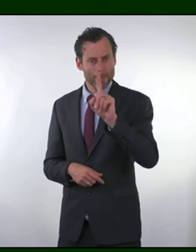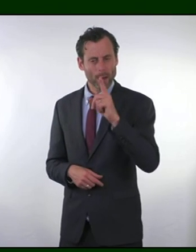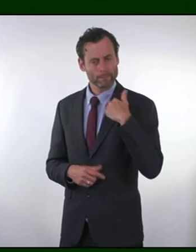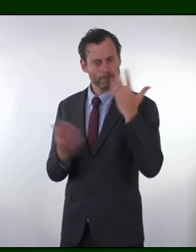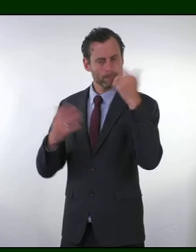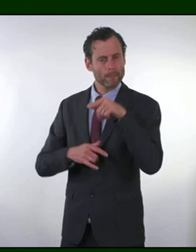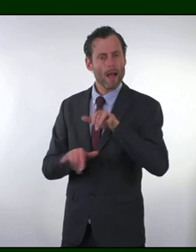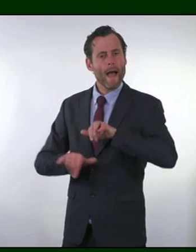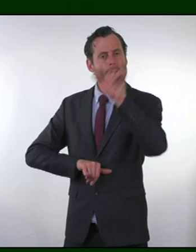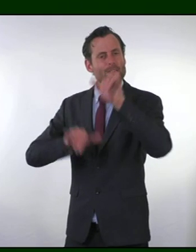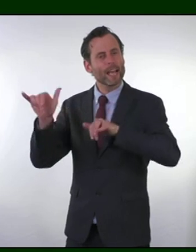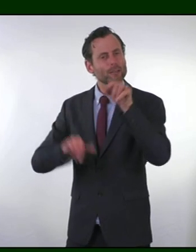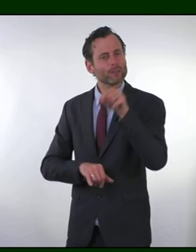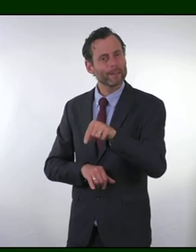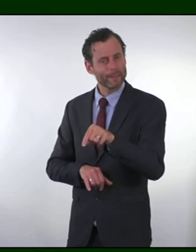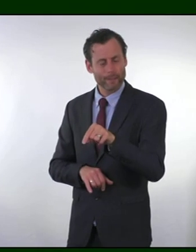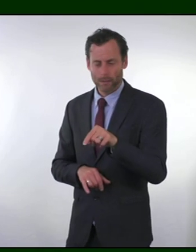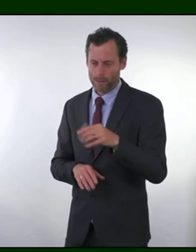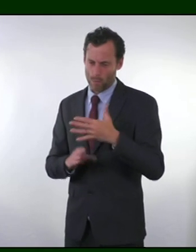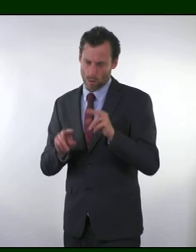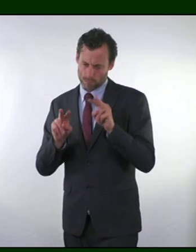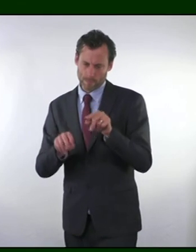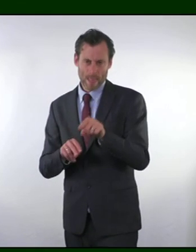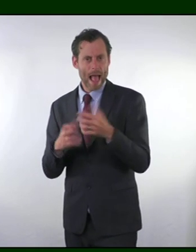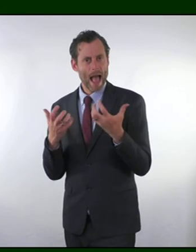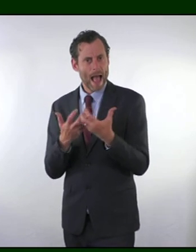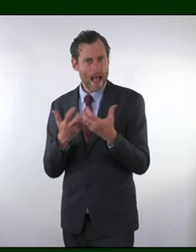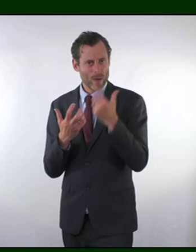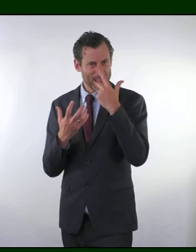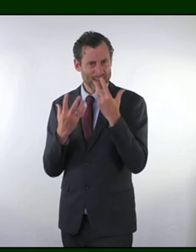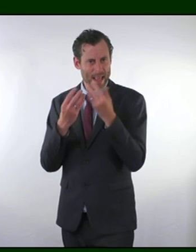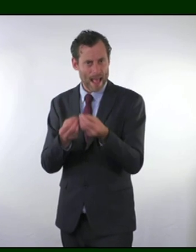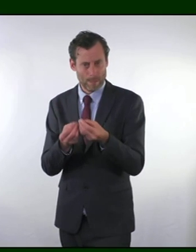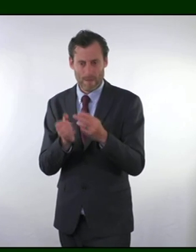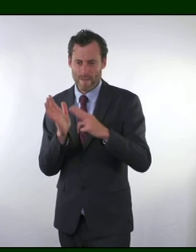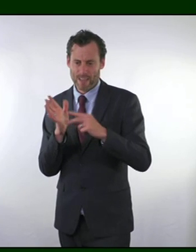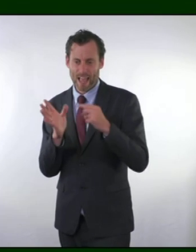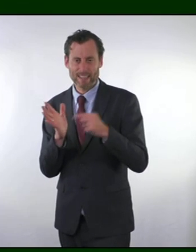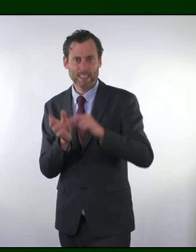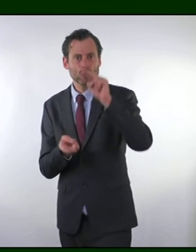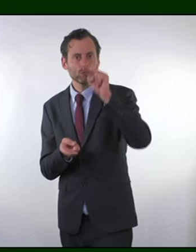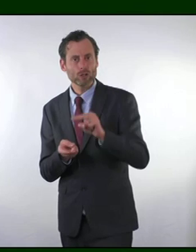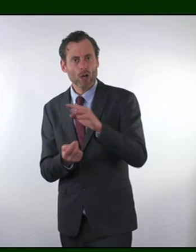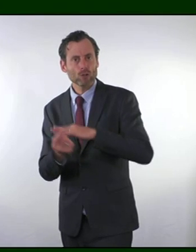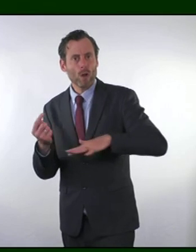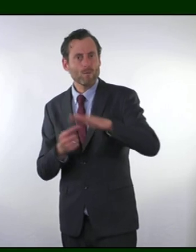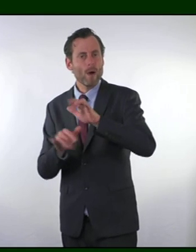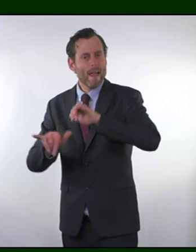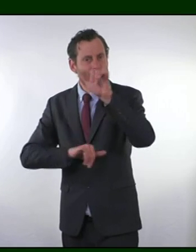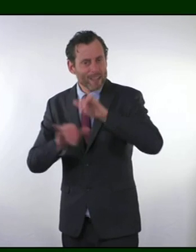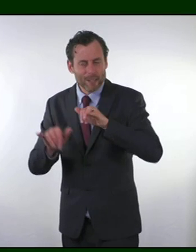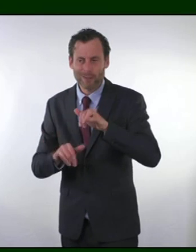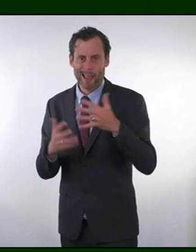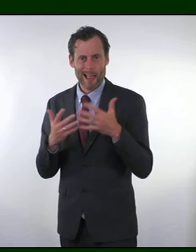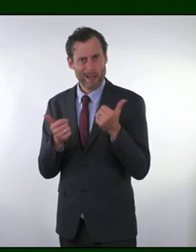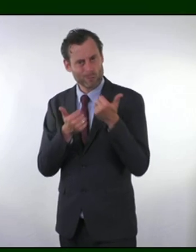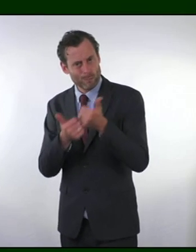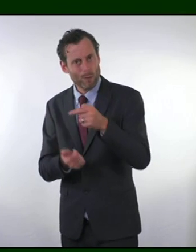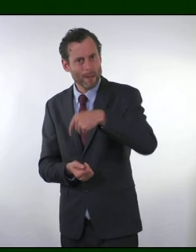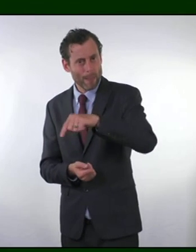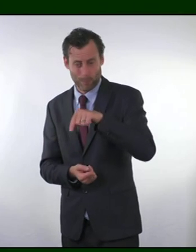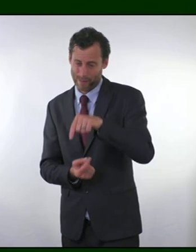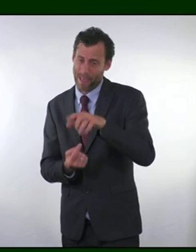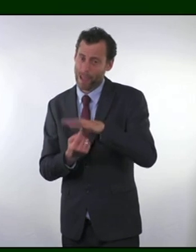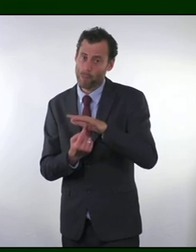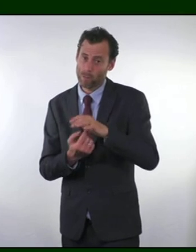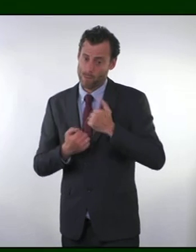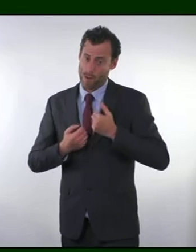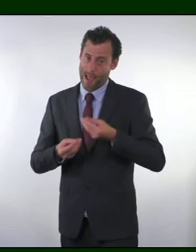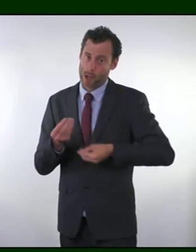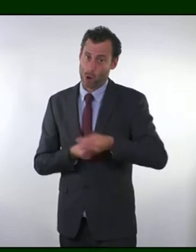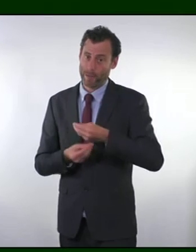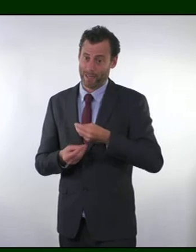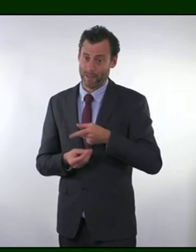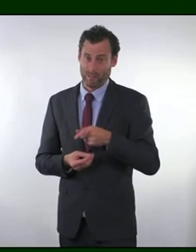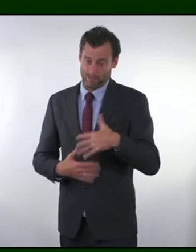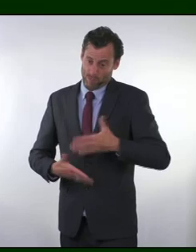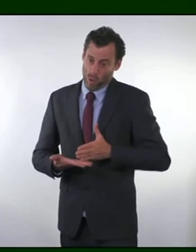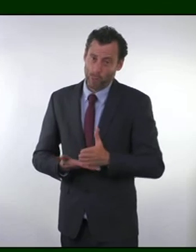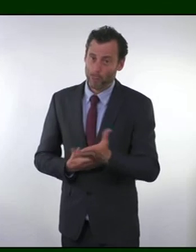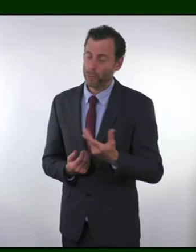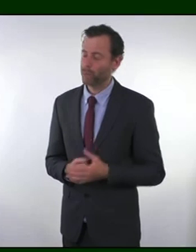Will he keep them firmly in mind and perhaps look at whether aviation could be included in the VAT reductions, or look at other measures to support a sector that is vital to our economy but has been very badly affected?